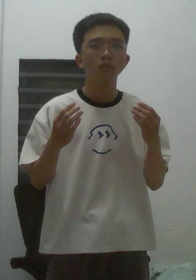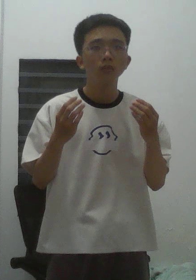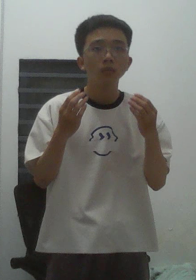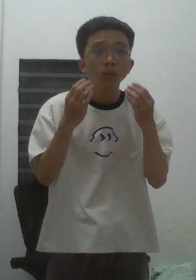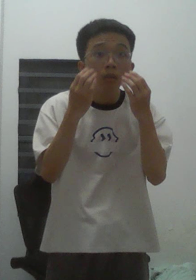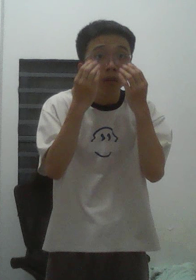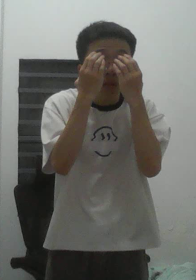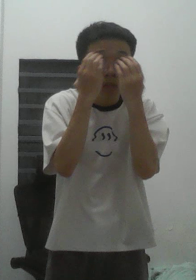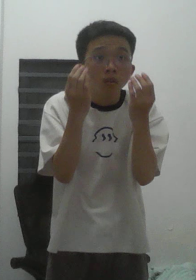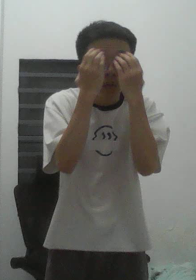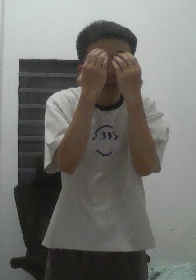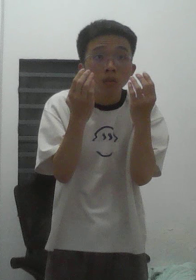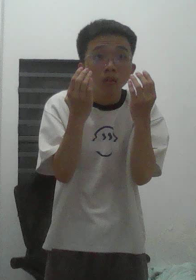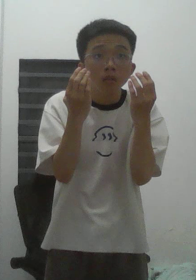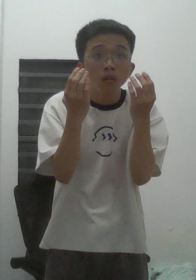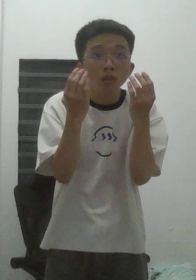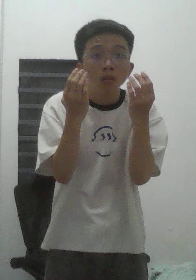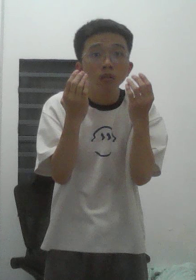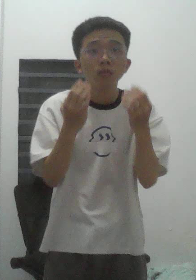ngac nhien